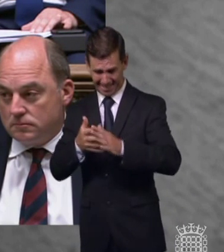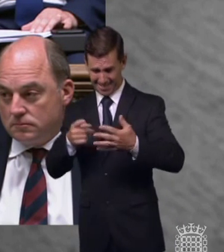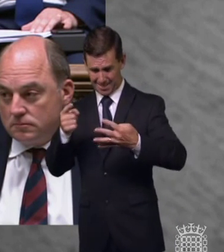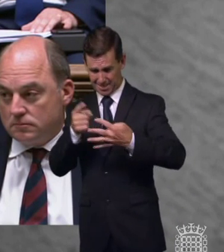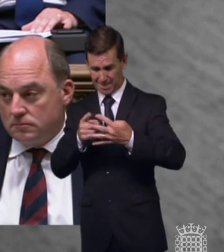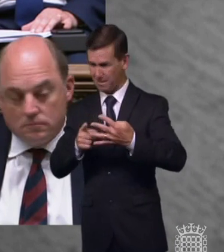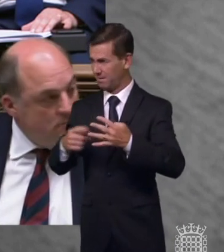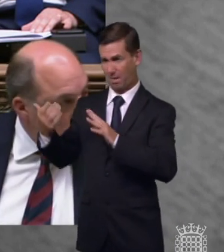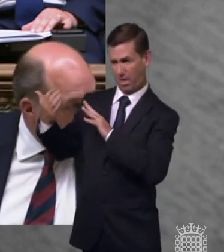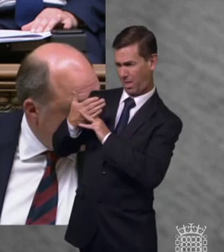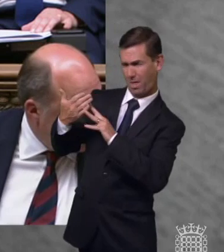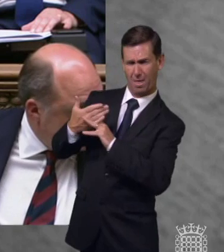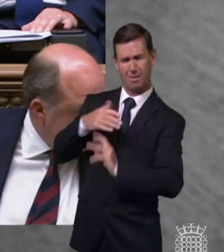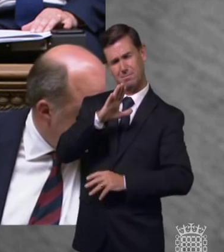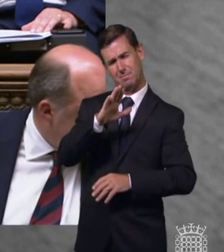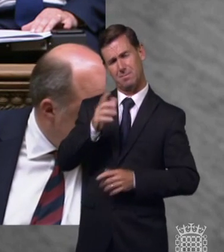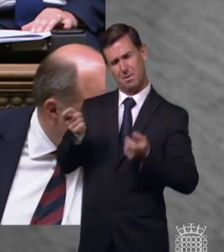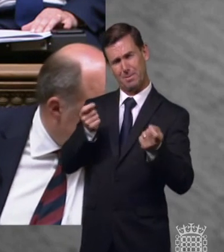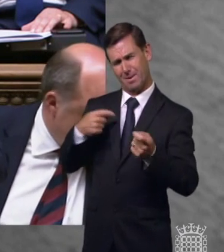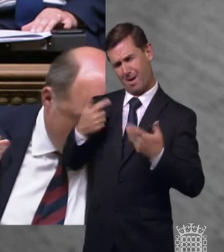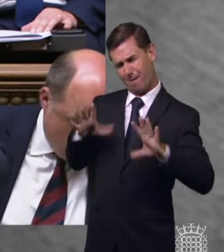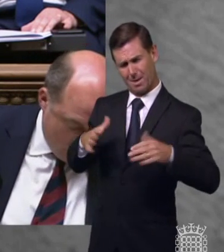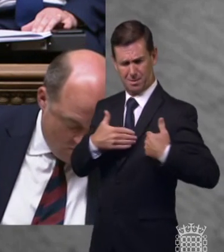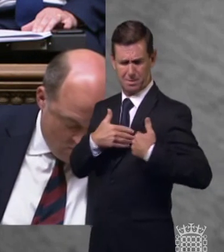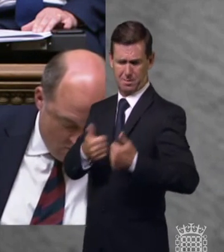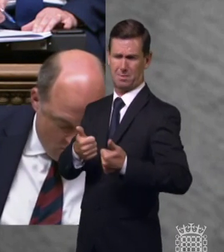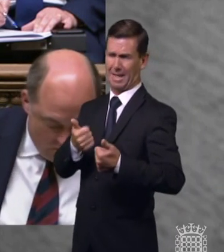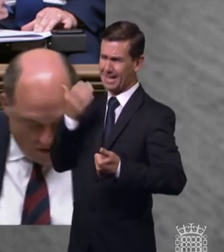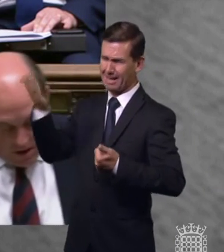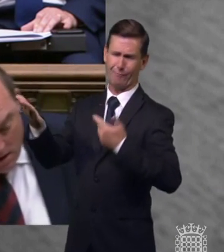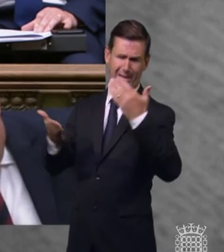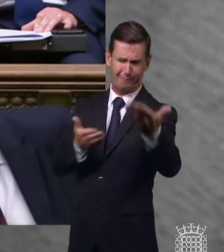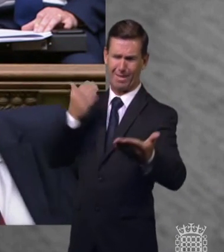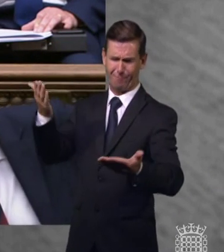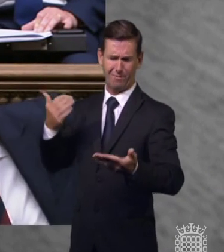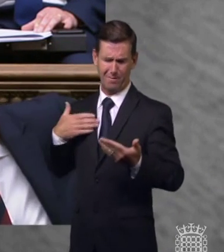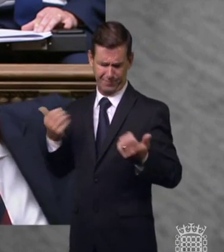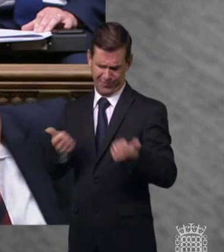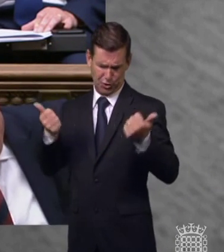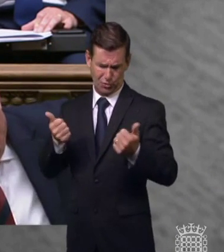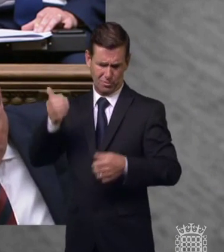I have been very generous with interventions—I think you will agree, Mr Speaker—and I have made my position clear.